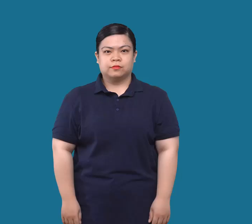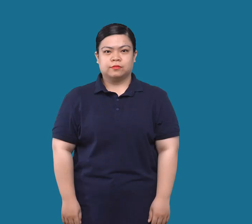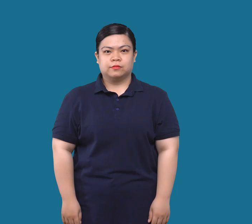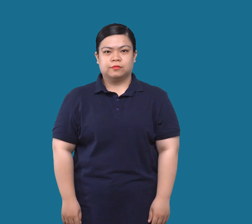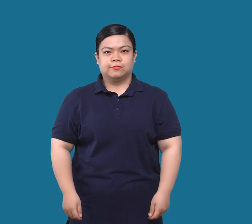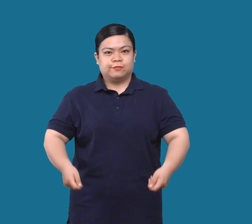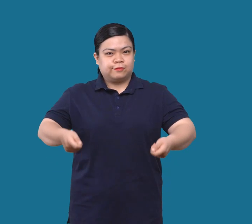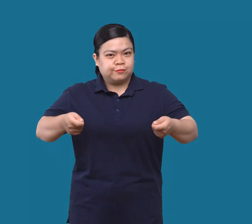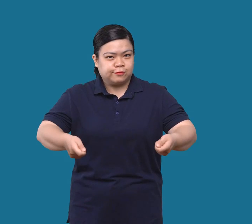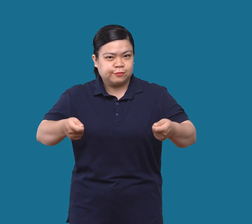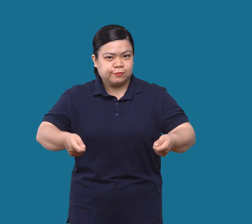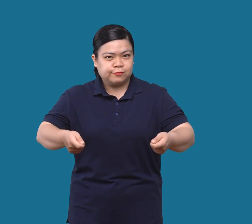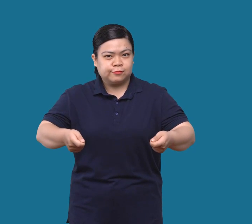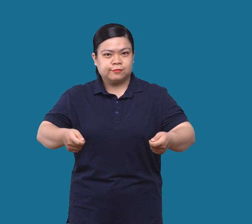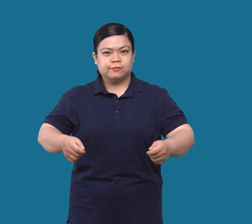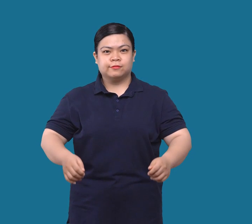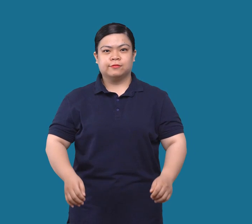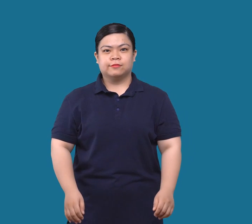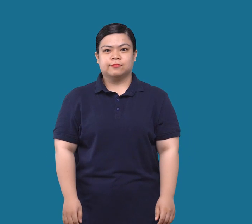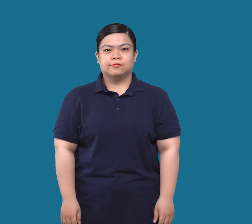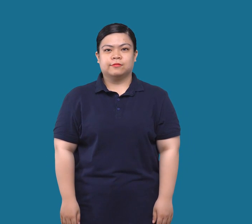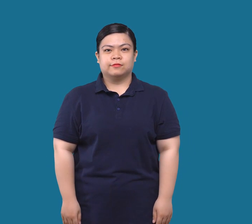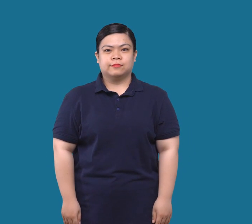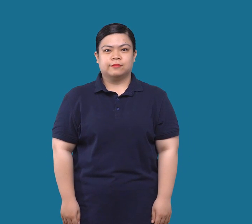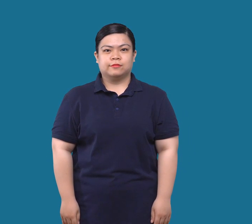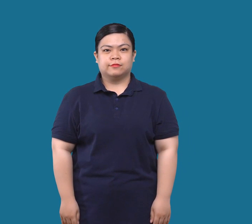nồi